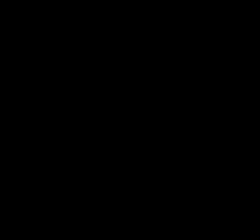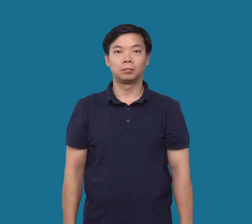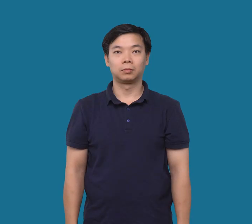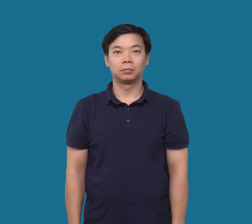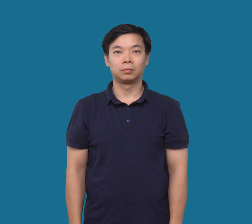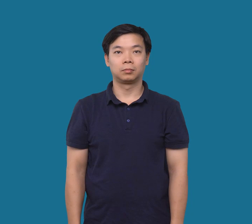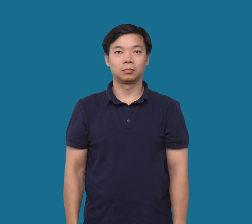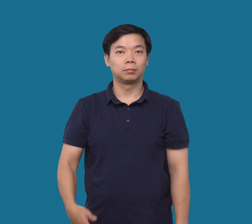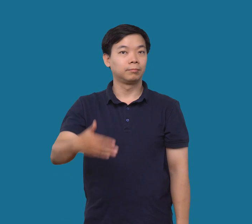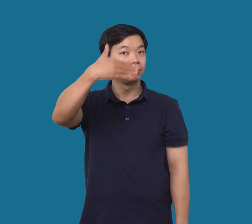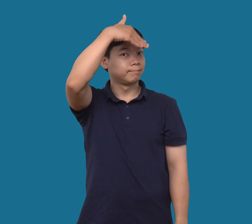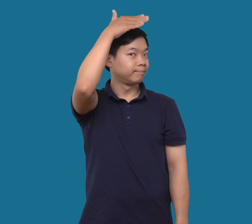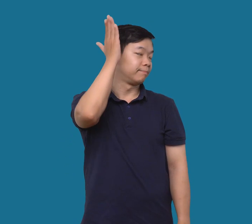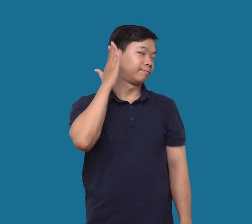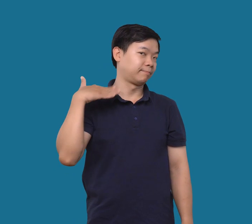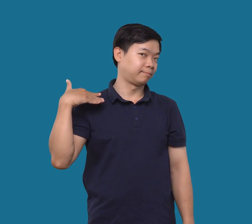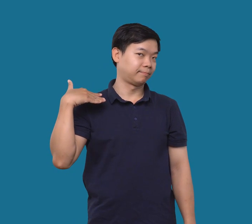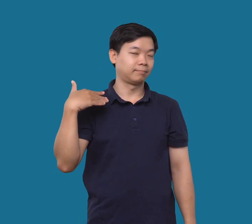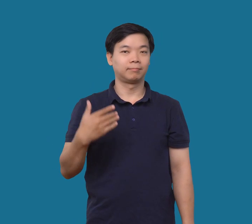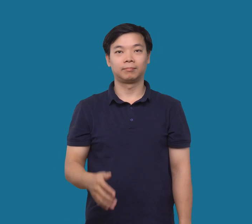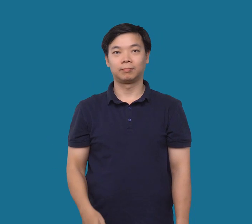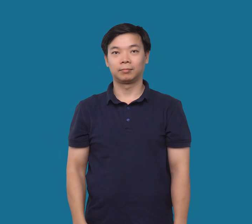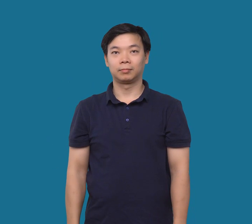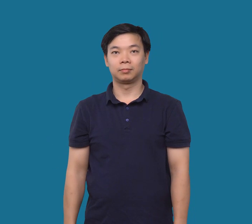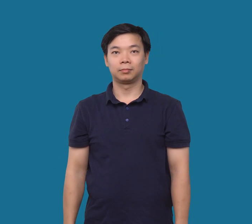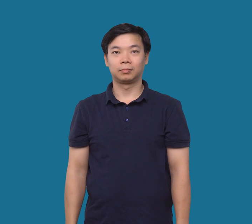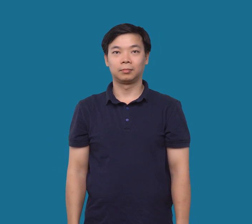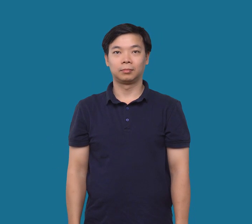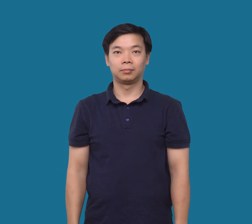Âu Cơ